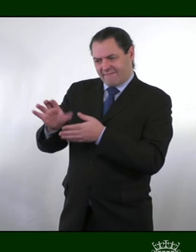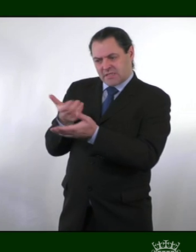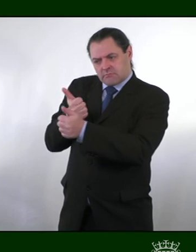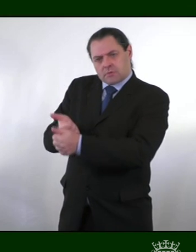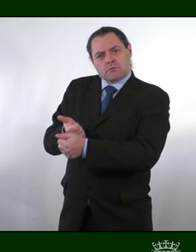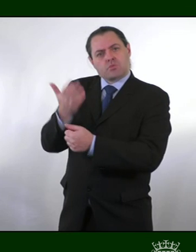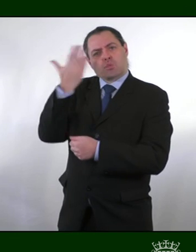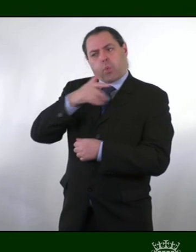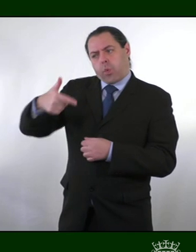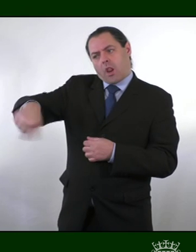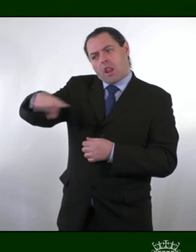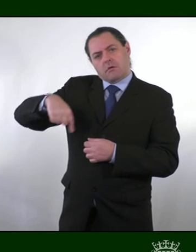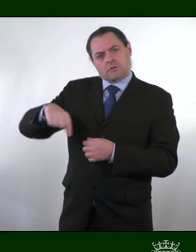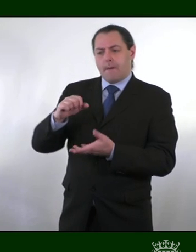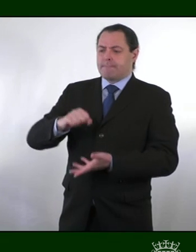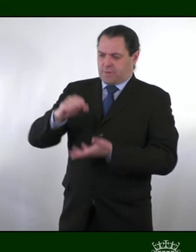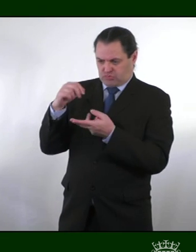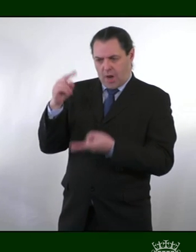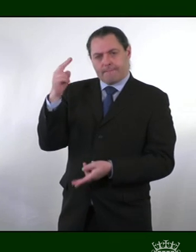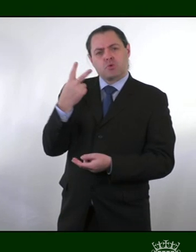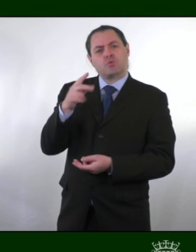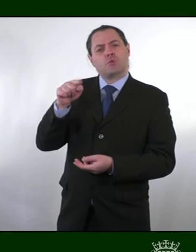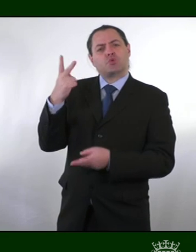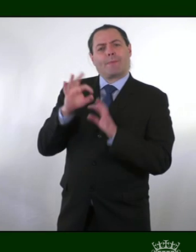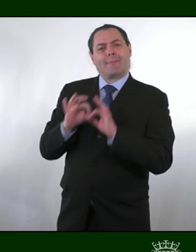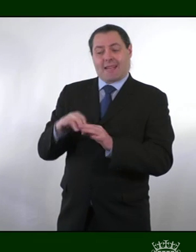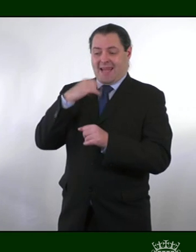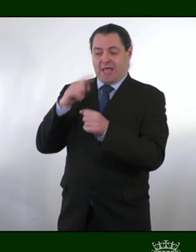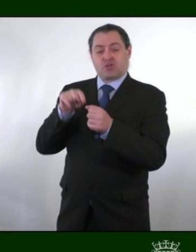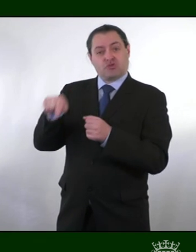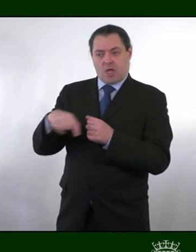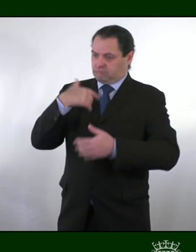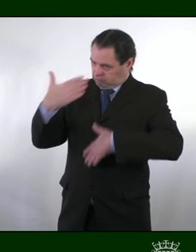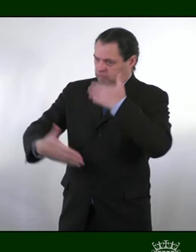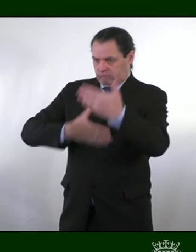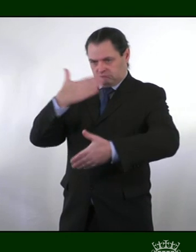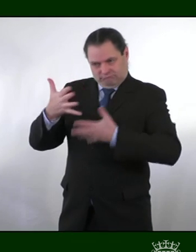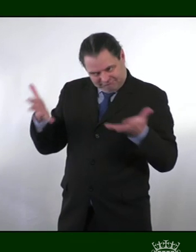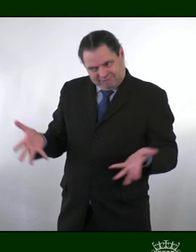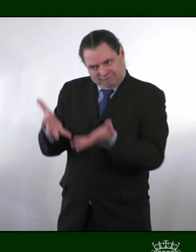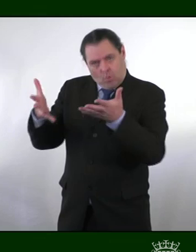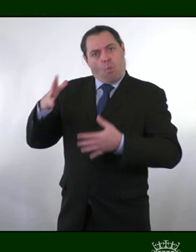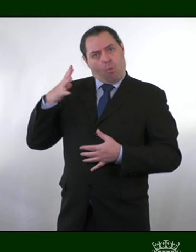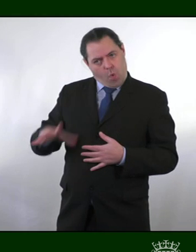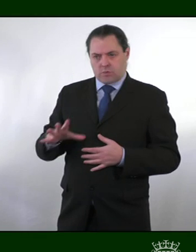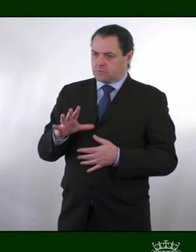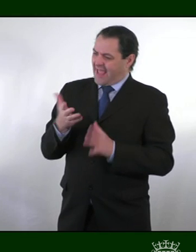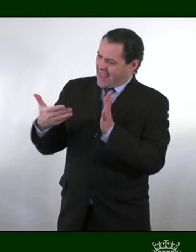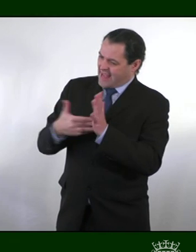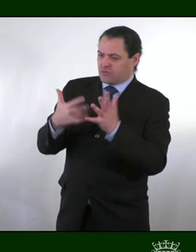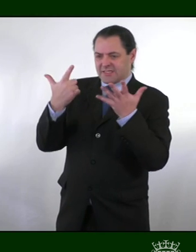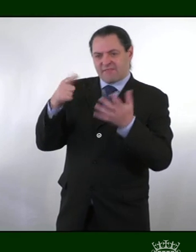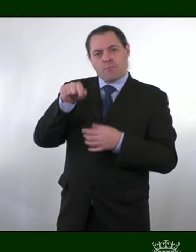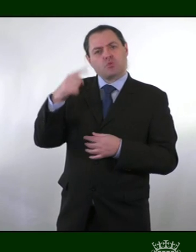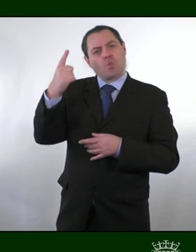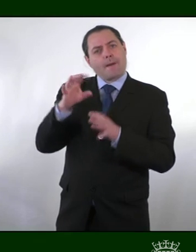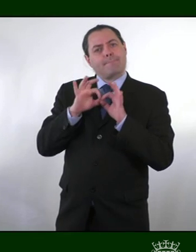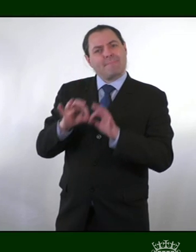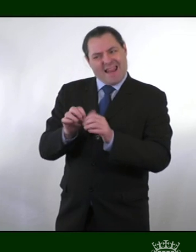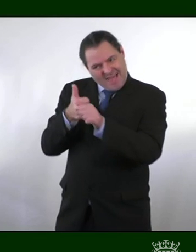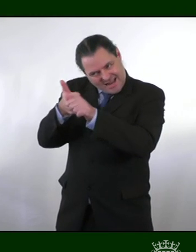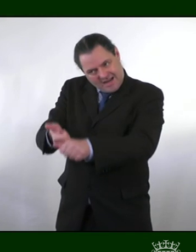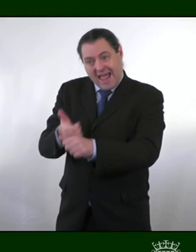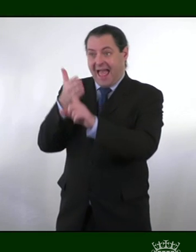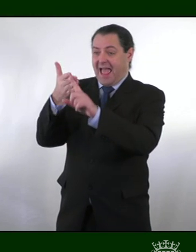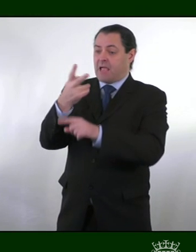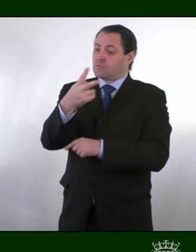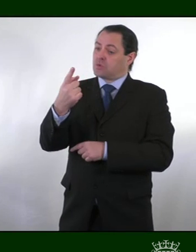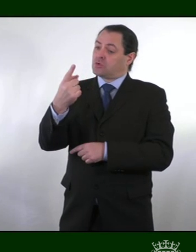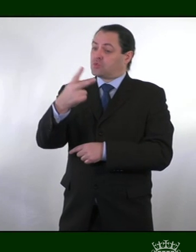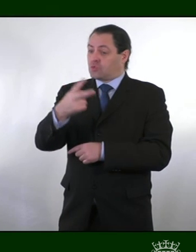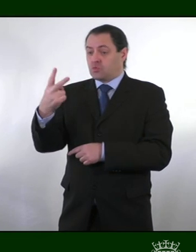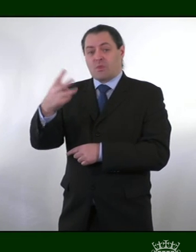We will increase the schools budget next year by £2.2 billion, so we are well on the way to delivering our commitment of an extra £7.1 billion by 2022-23.